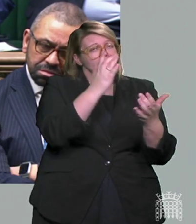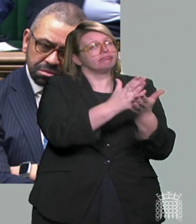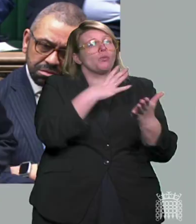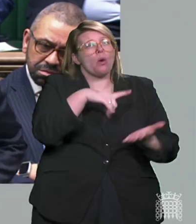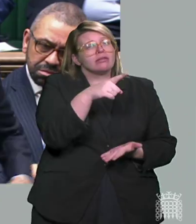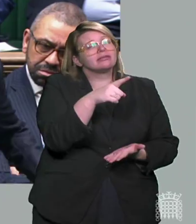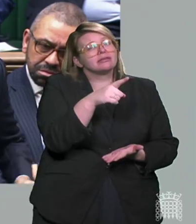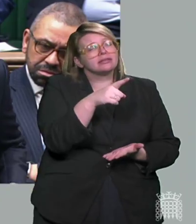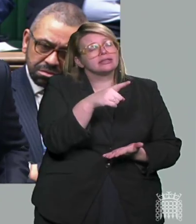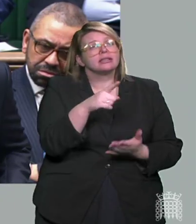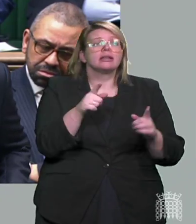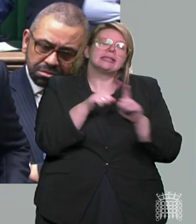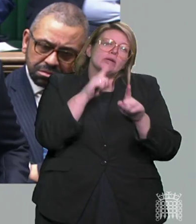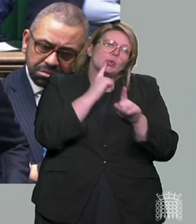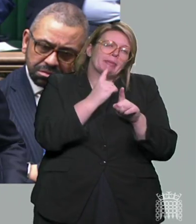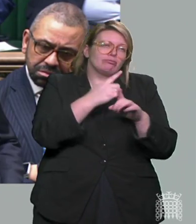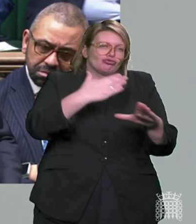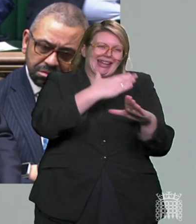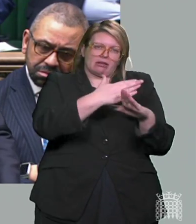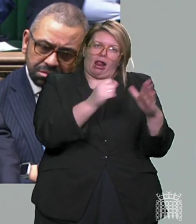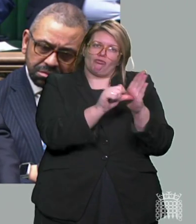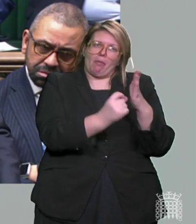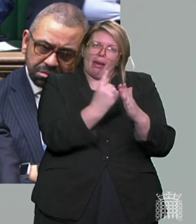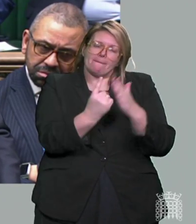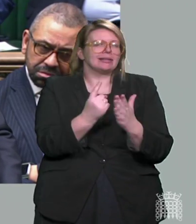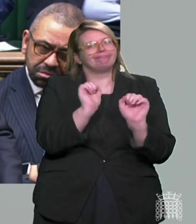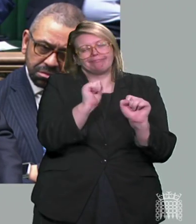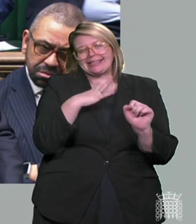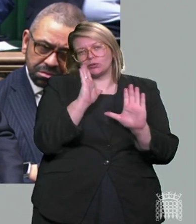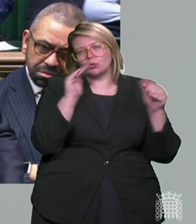He raises the question of practical issues, and it is vital that those are addressed.